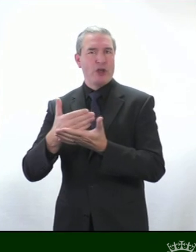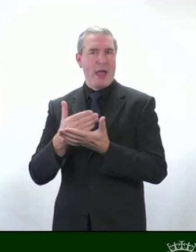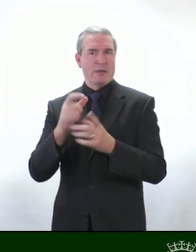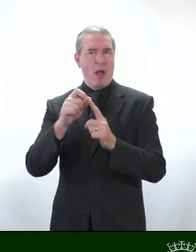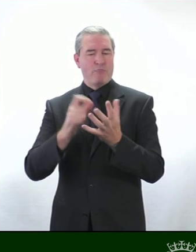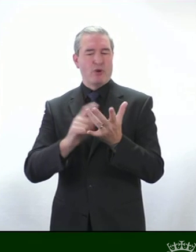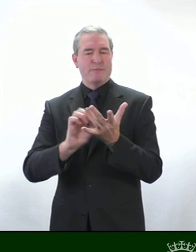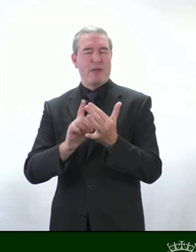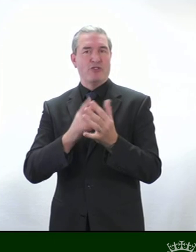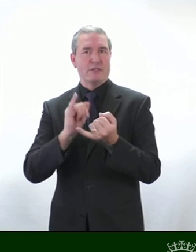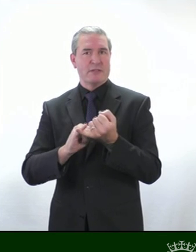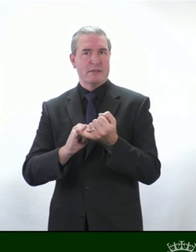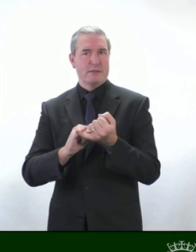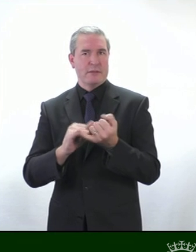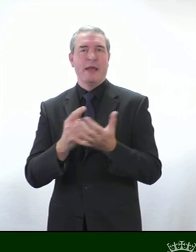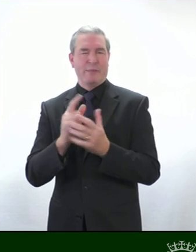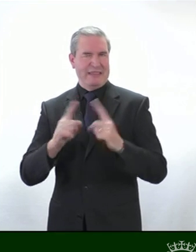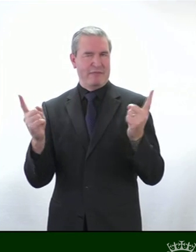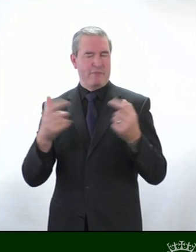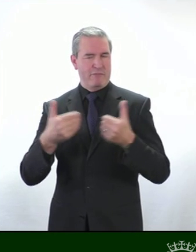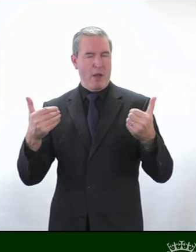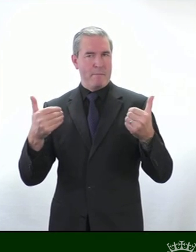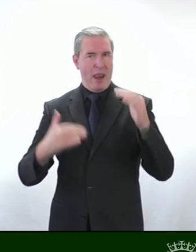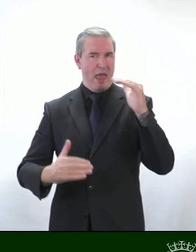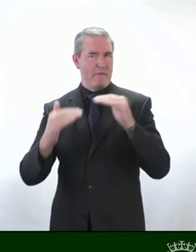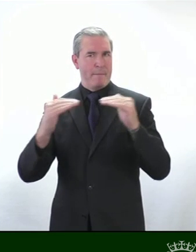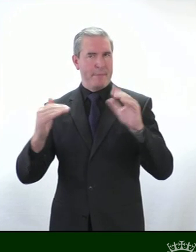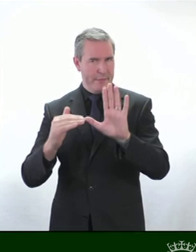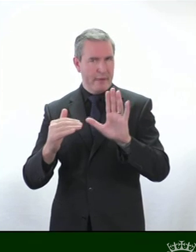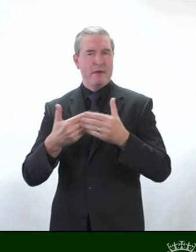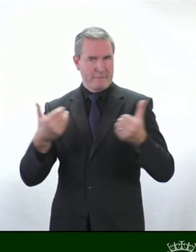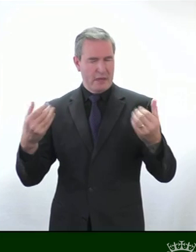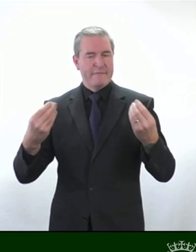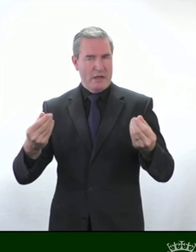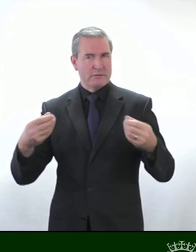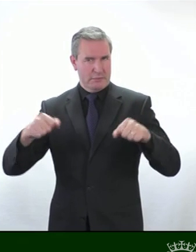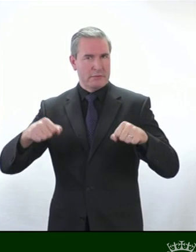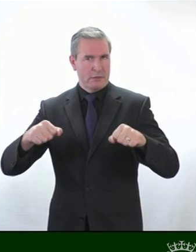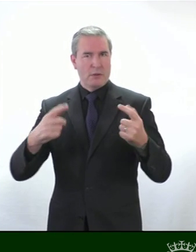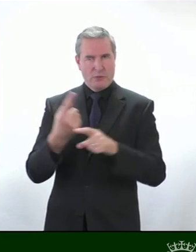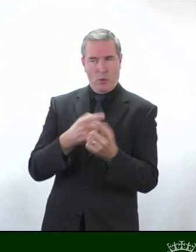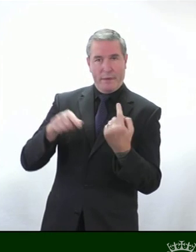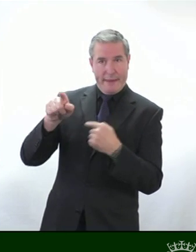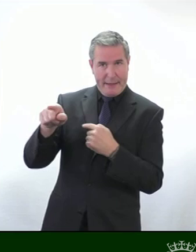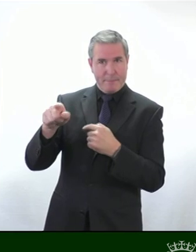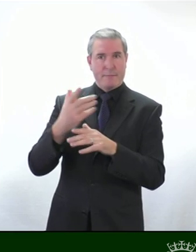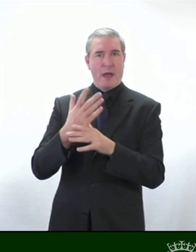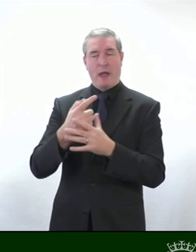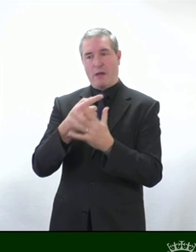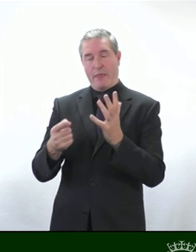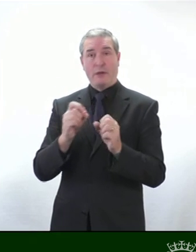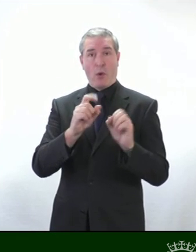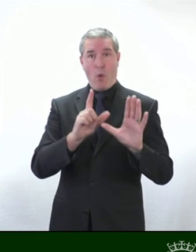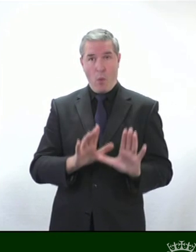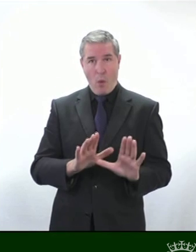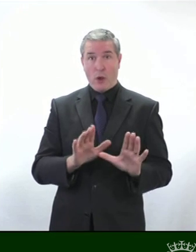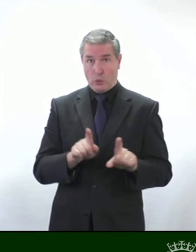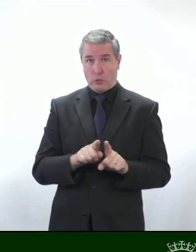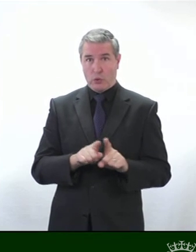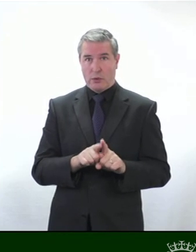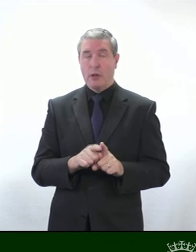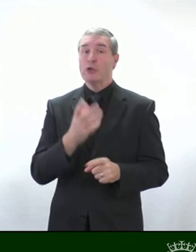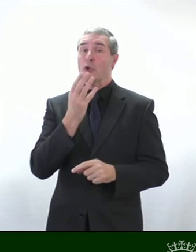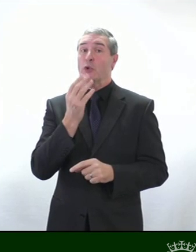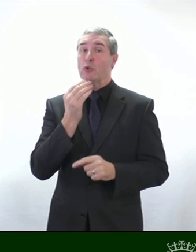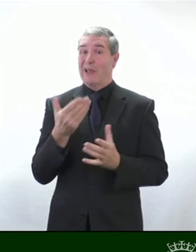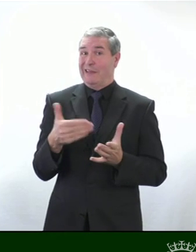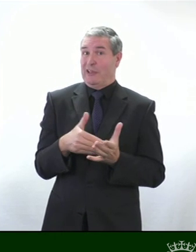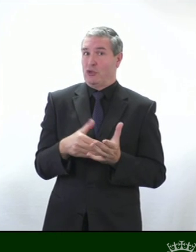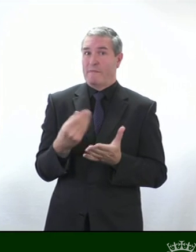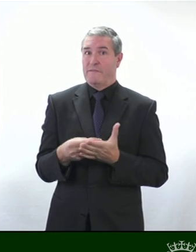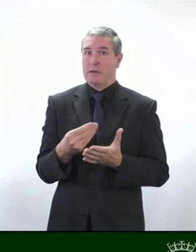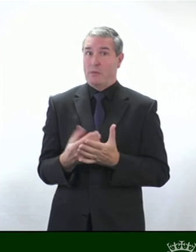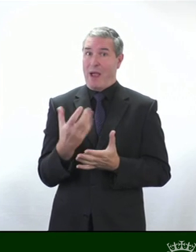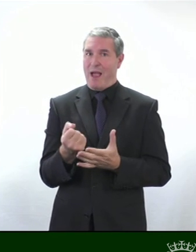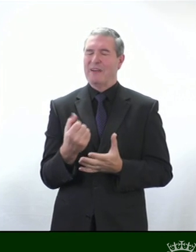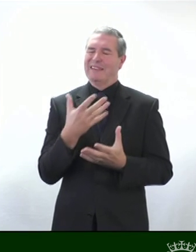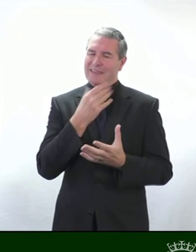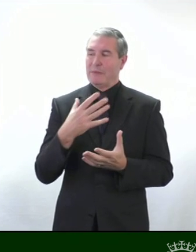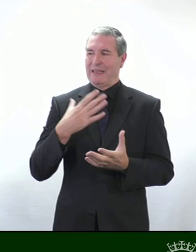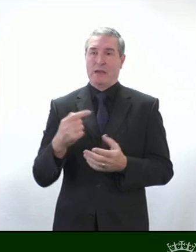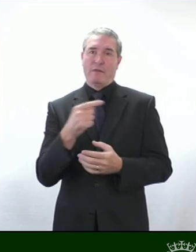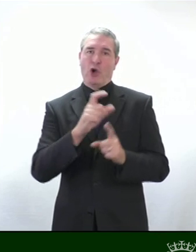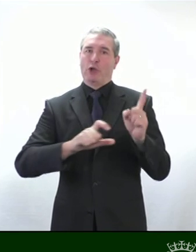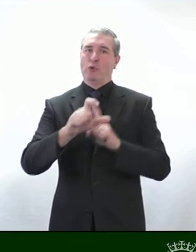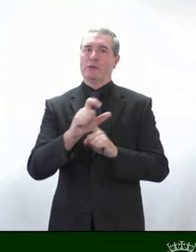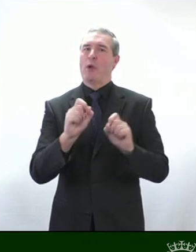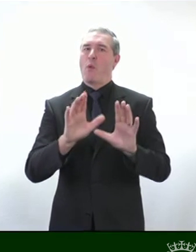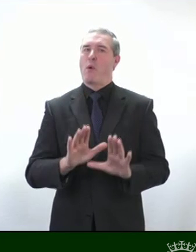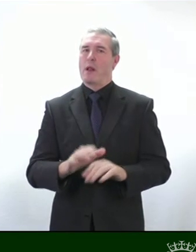It will be different from the levelling-up fund and we are going to work closely with him and with people in Cornwall to ensure that we use the additional funding best for the needs of people and communities in Cornwall.